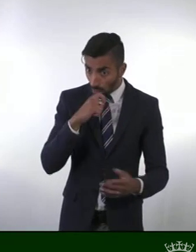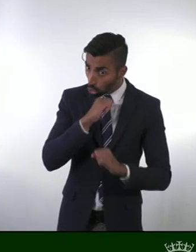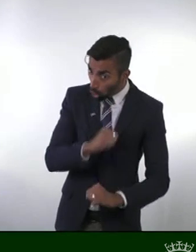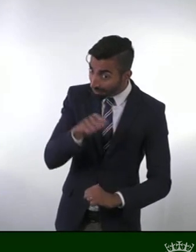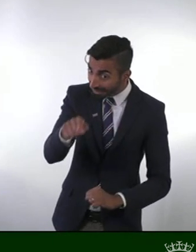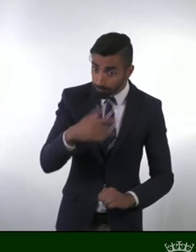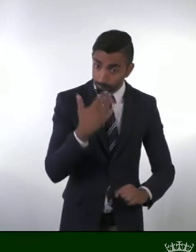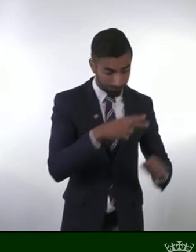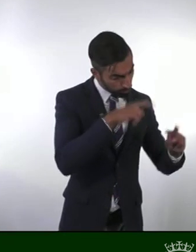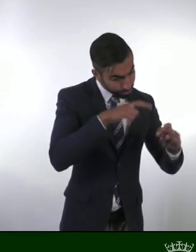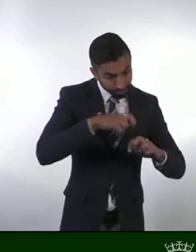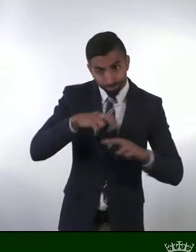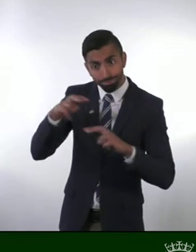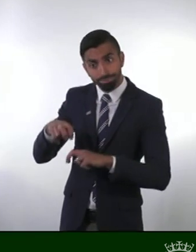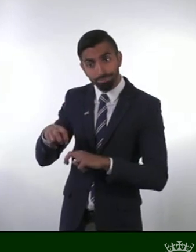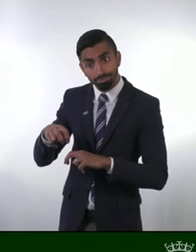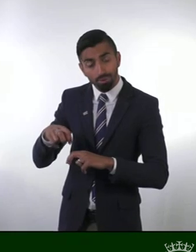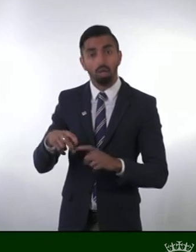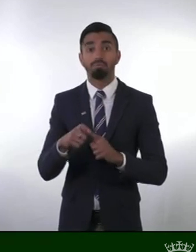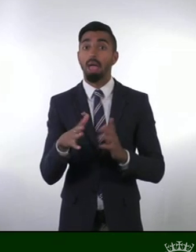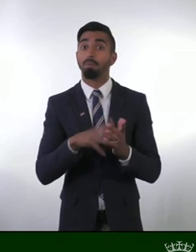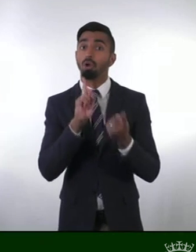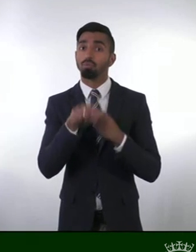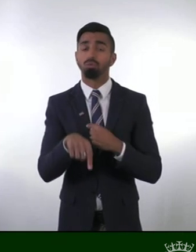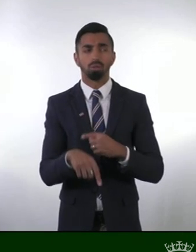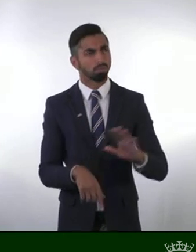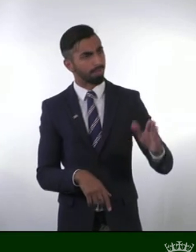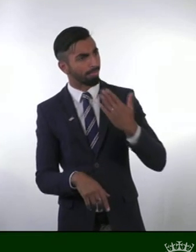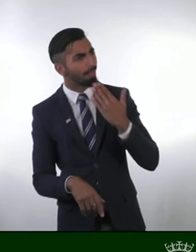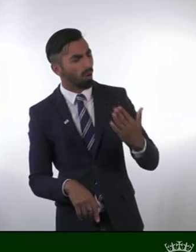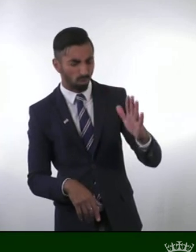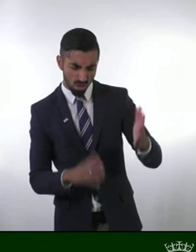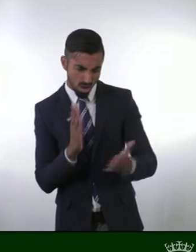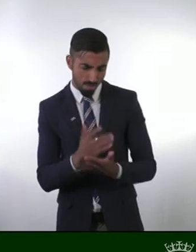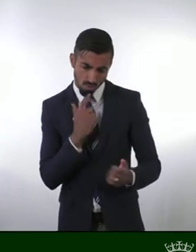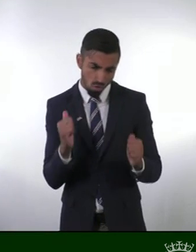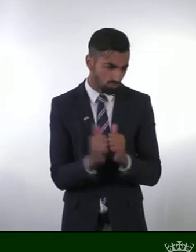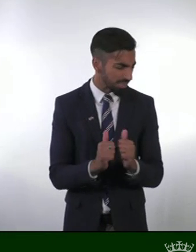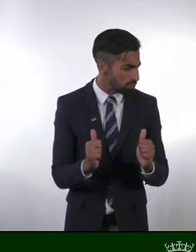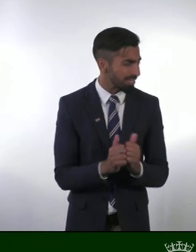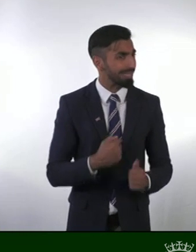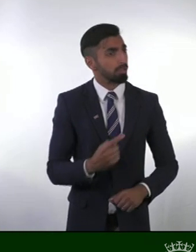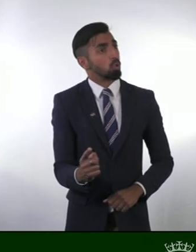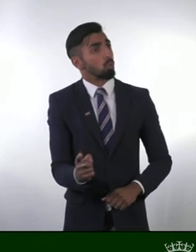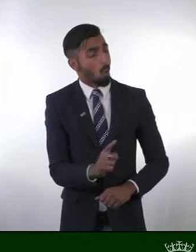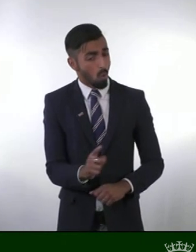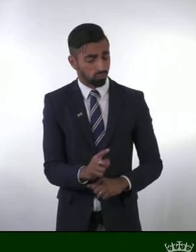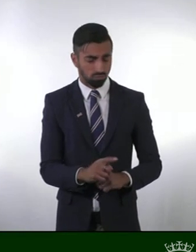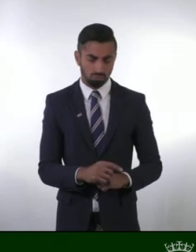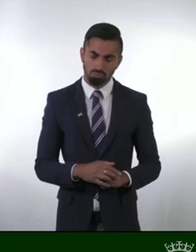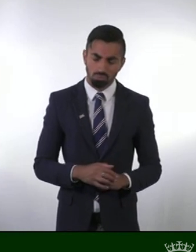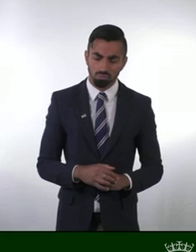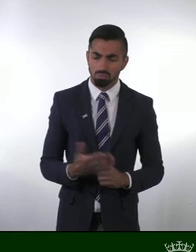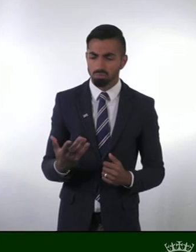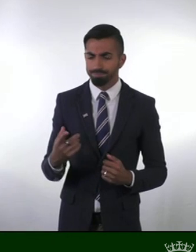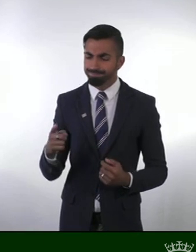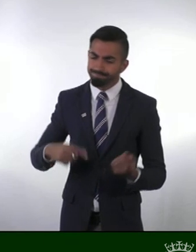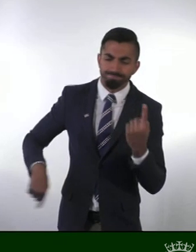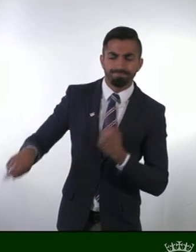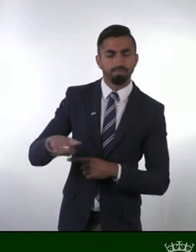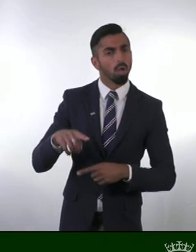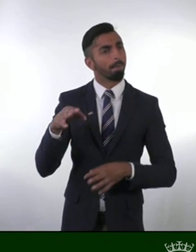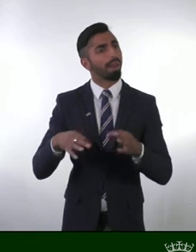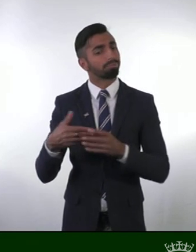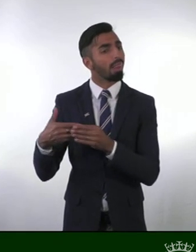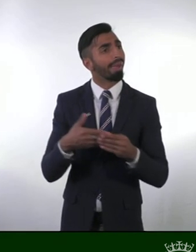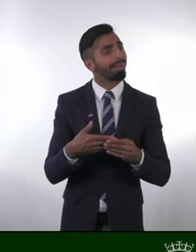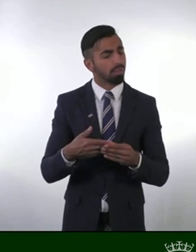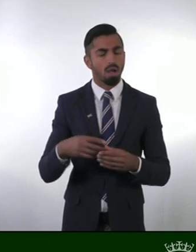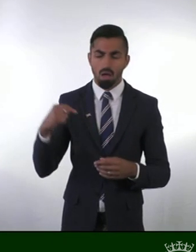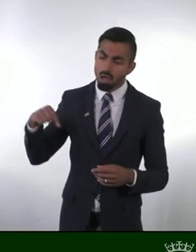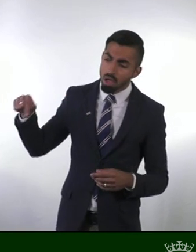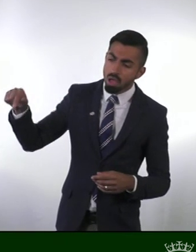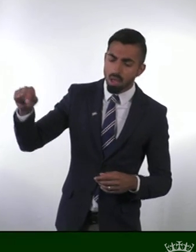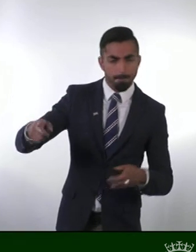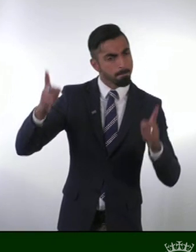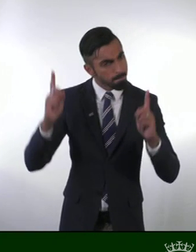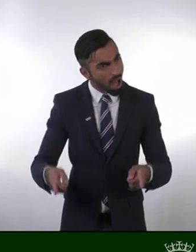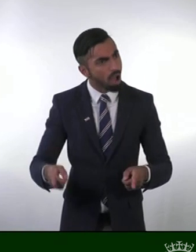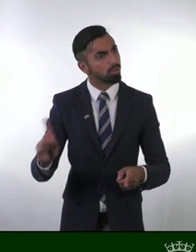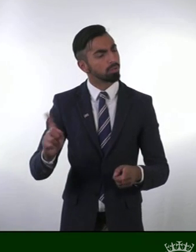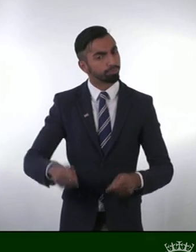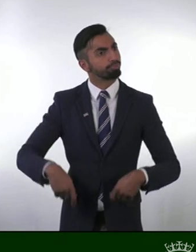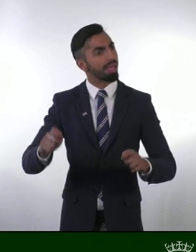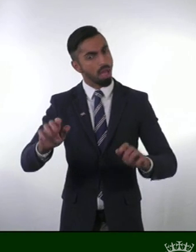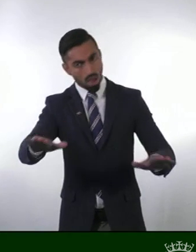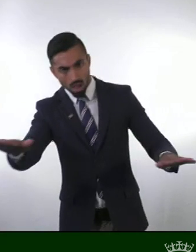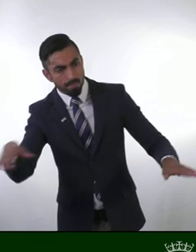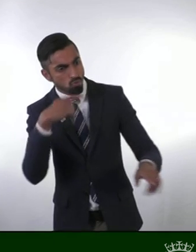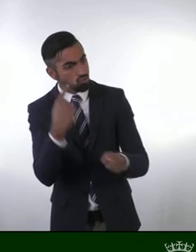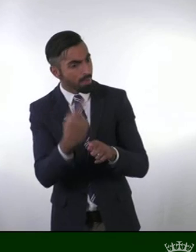I thank my right honourable Friend. I completely agree with the need for all political leaders to promote these issues—to recognise how important they are in people’s hearts.